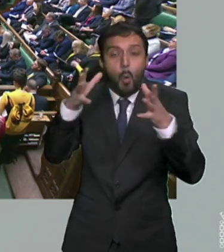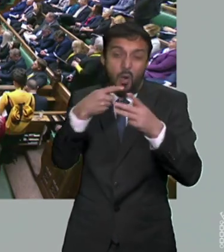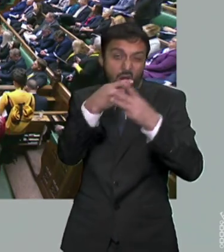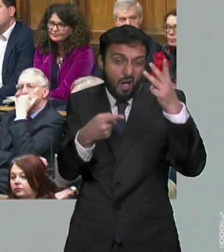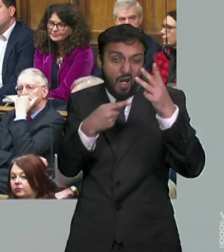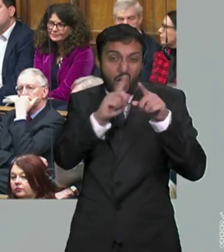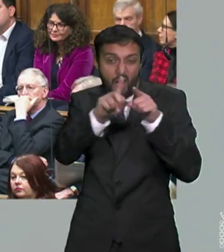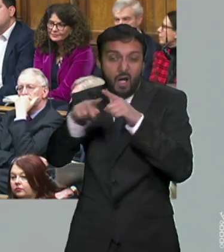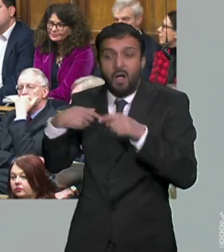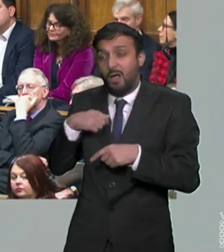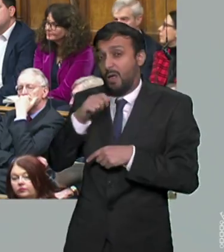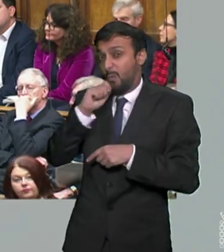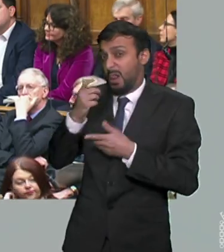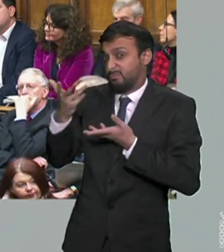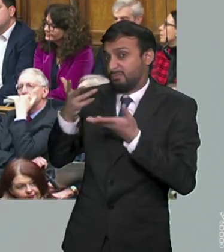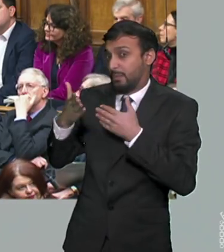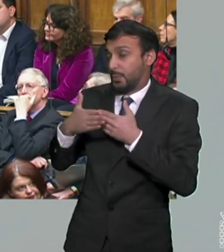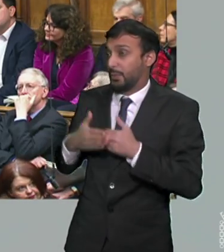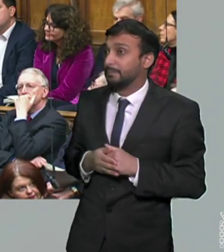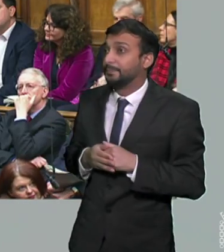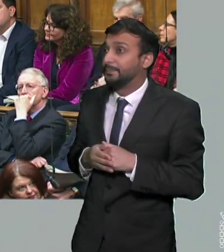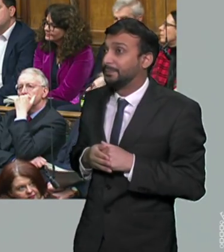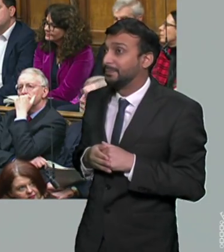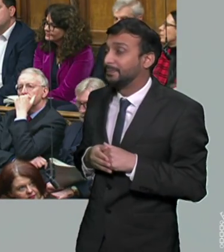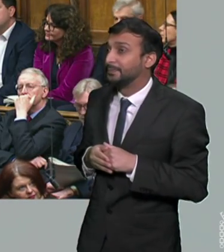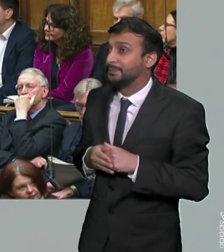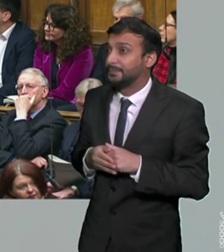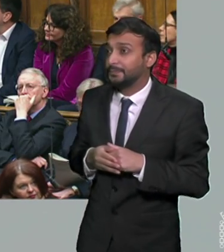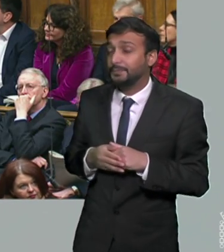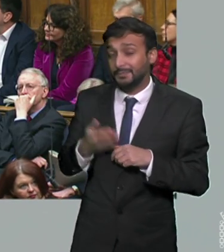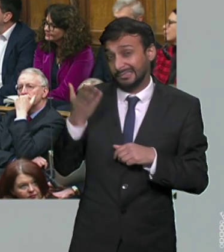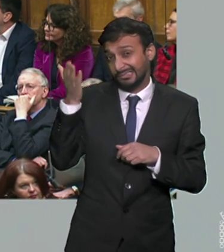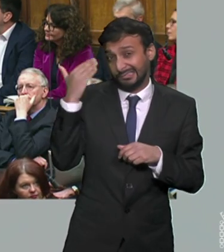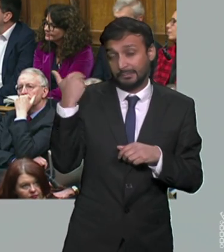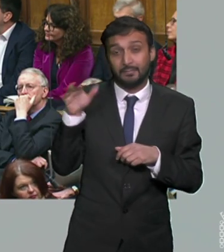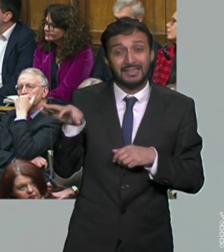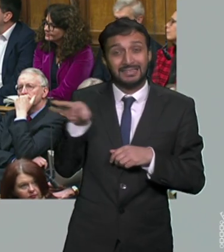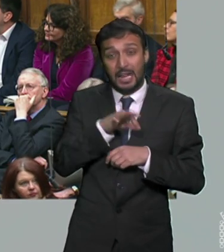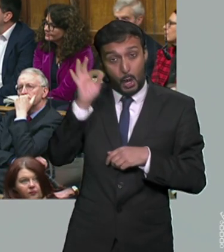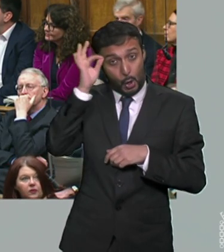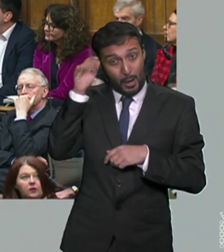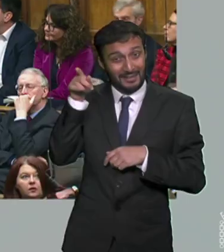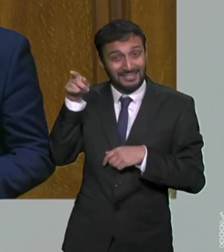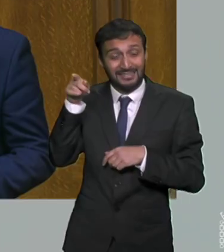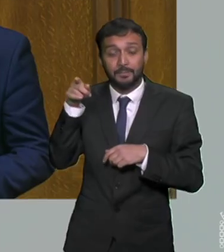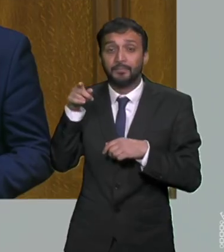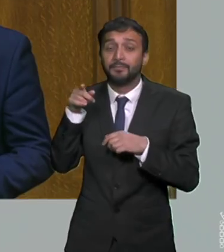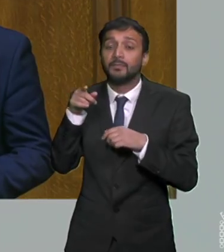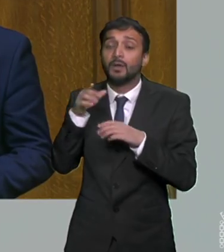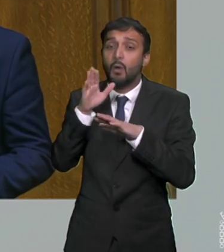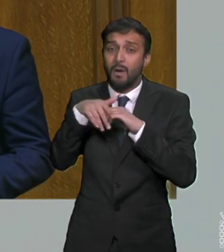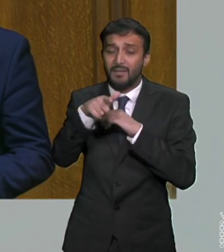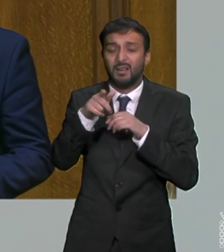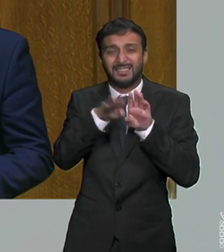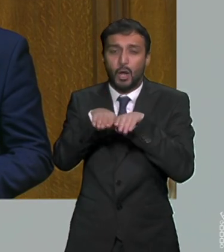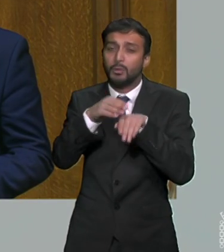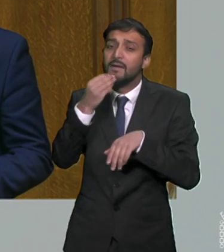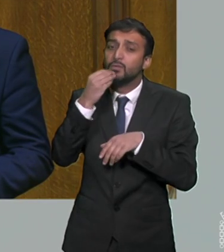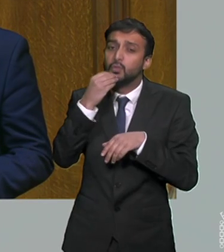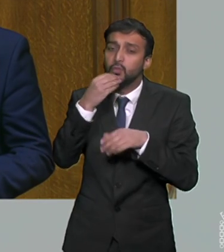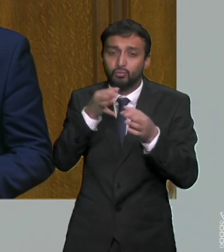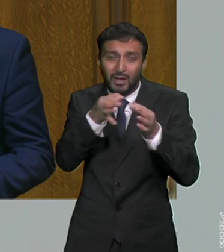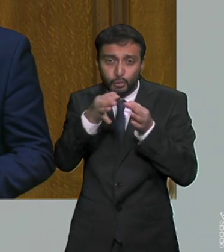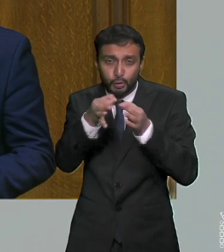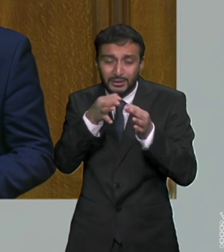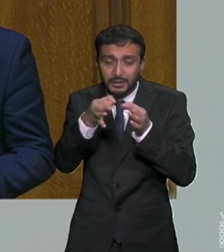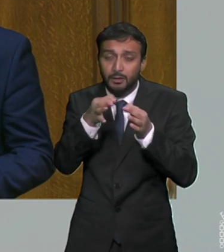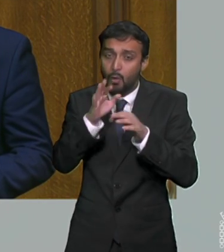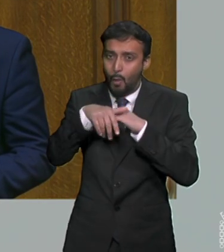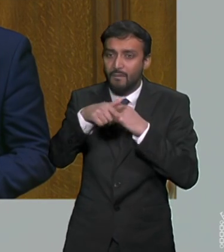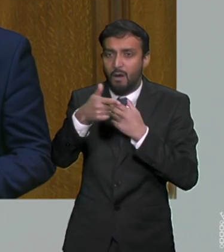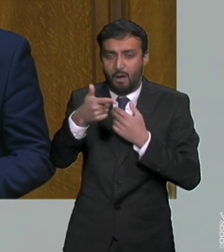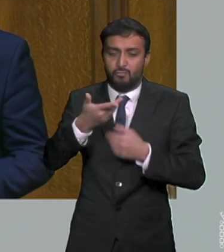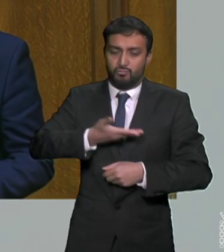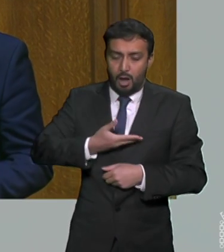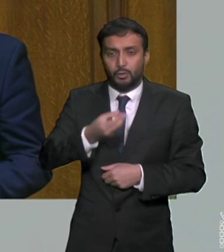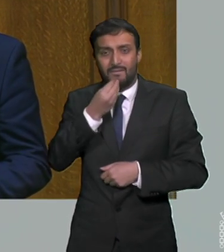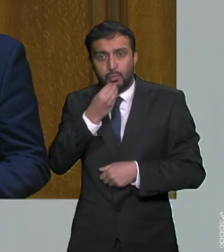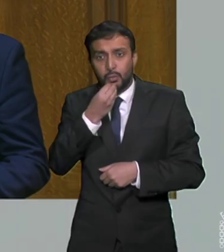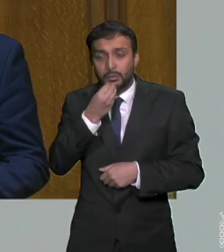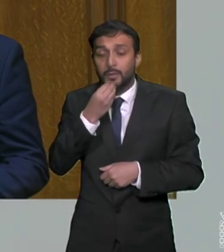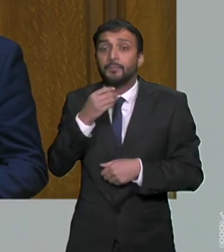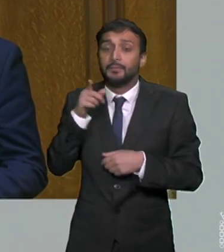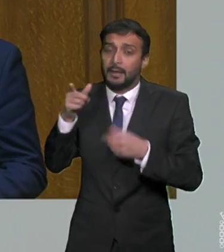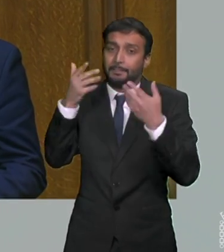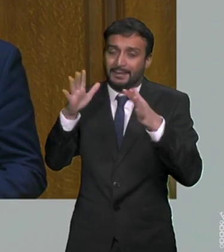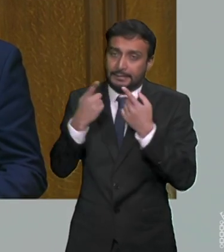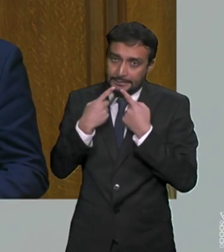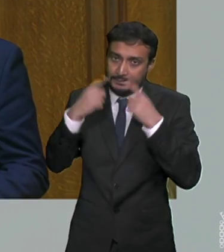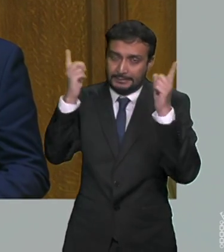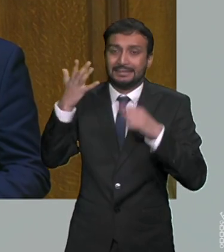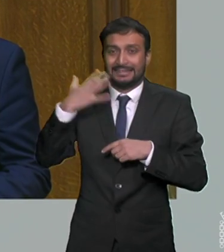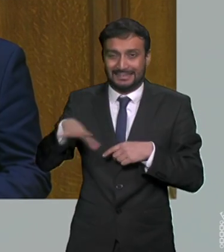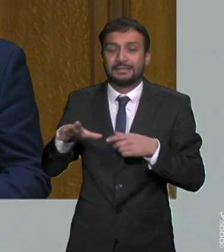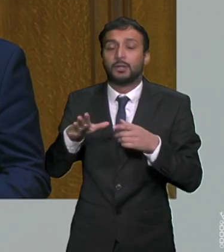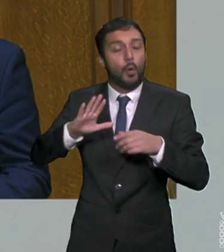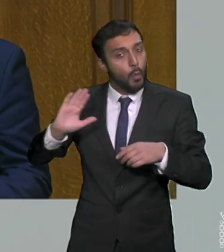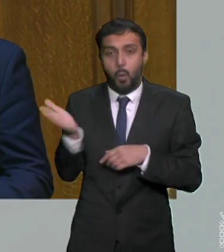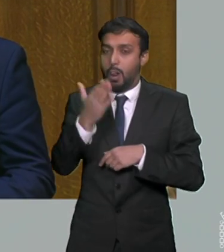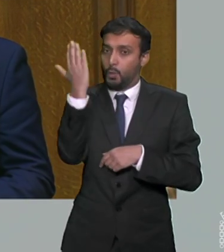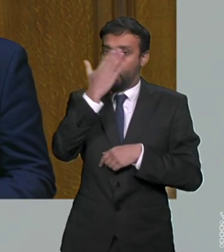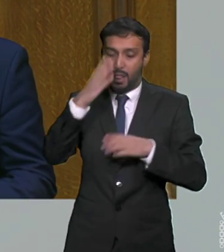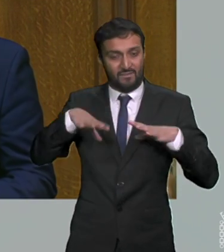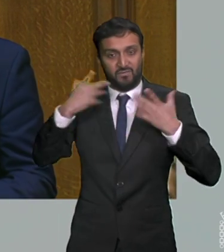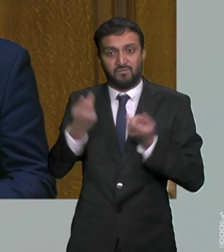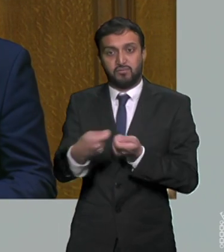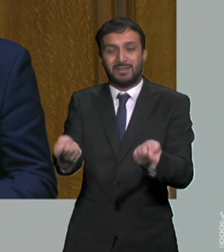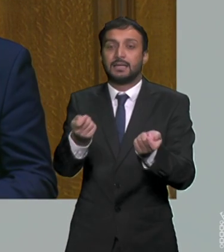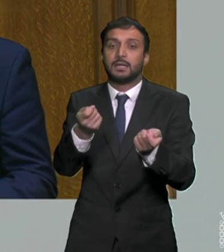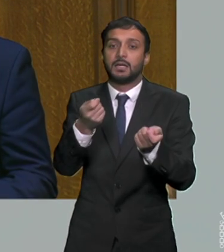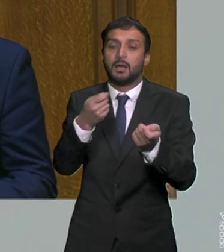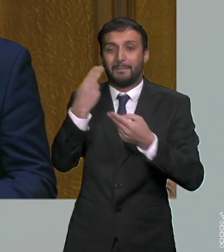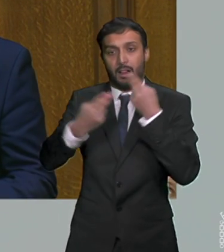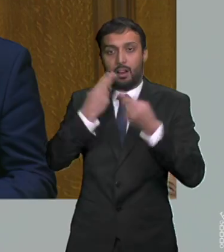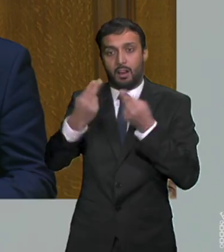At a recent Environment, Food and Rural Affairs Committee session, the author of the Government’s own national food strategy and the United Nations special rapporteur on the right to food called for universal free school meals to address the issue of the 4 million children hungry in the UK.